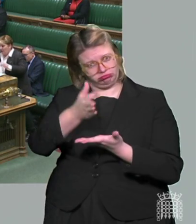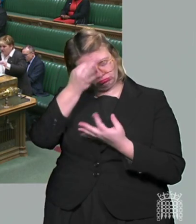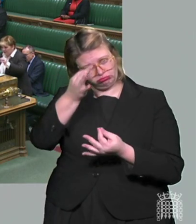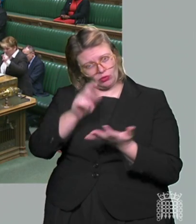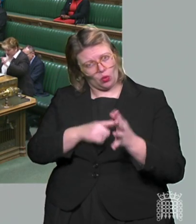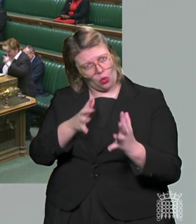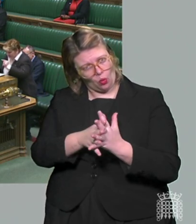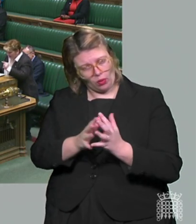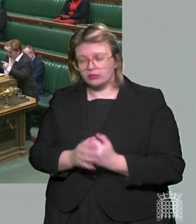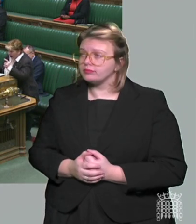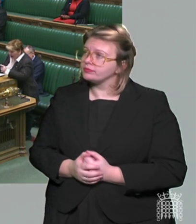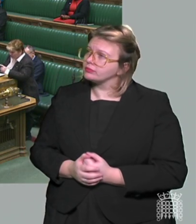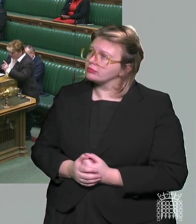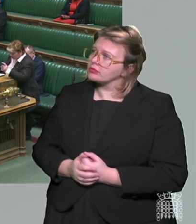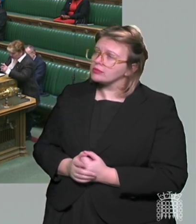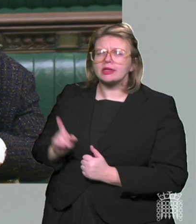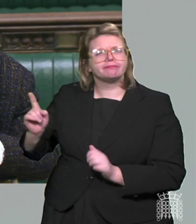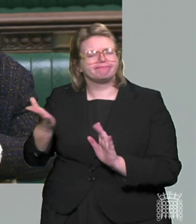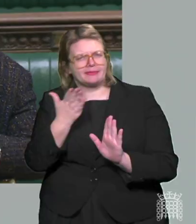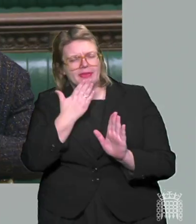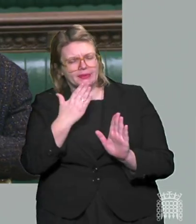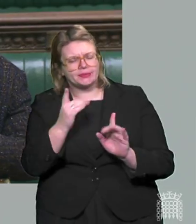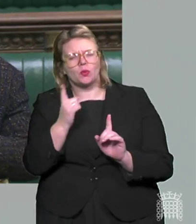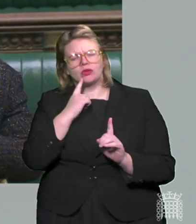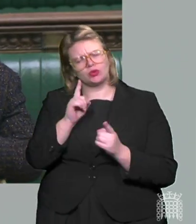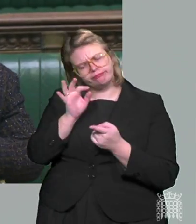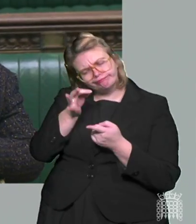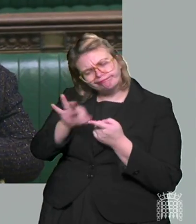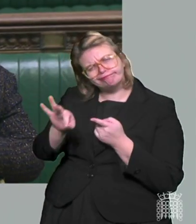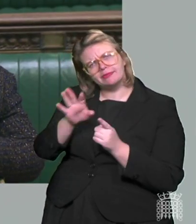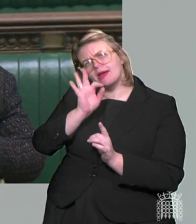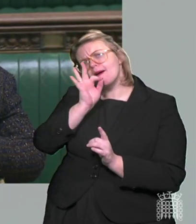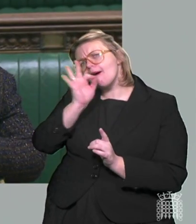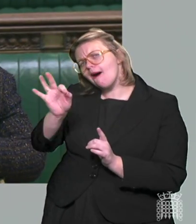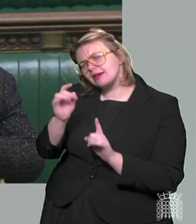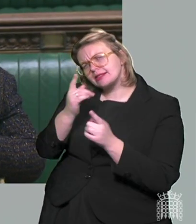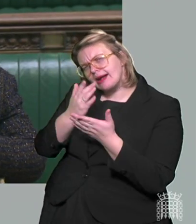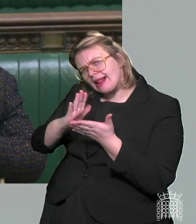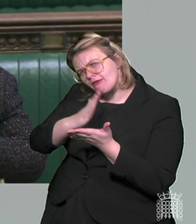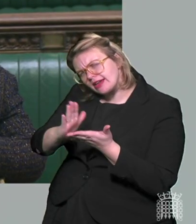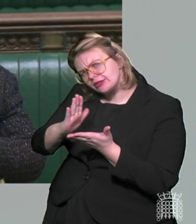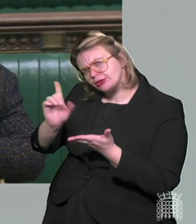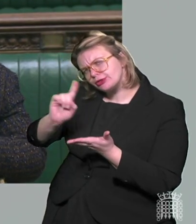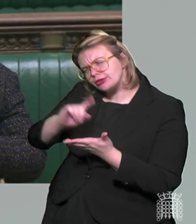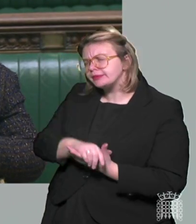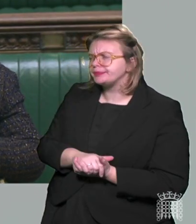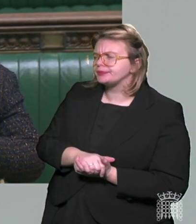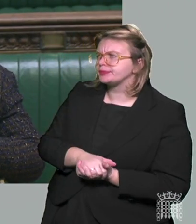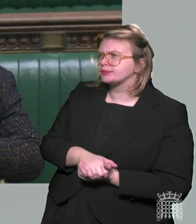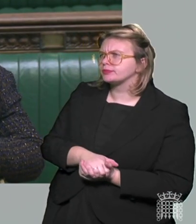May I ask about one specific area of the ministerial code that might benefit from particular clarity?